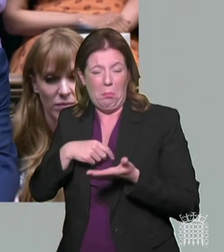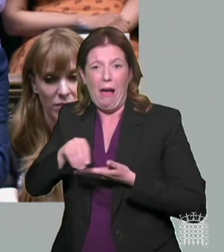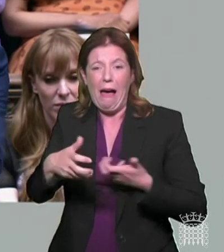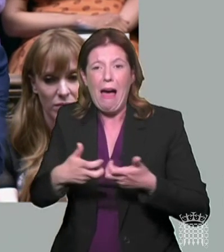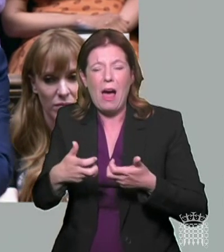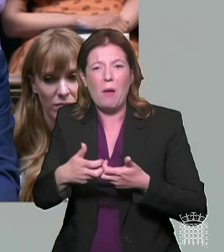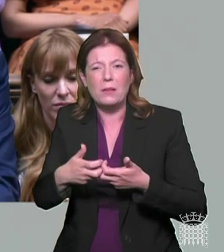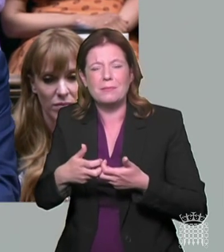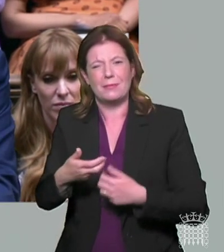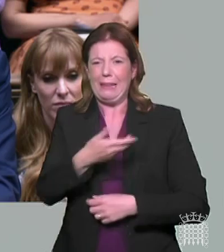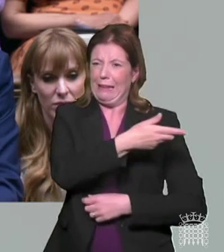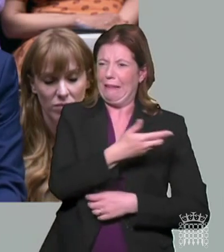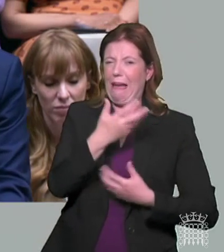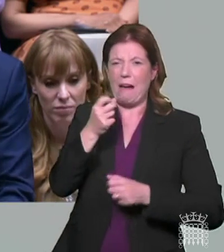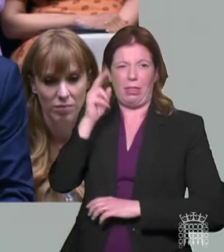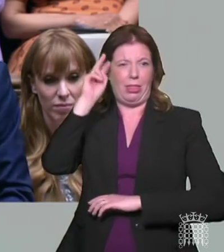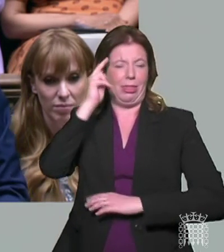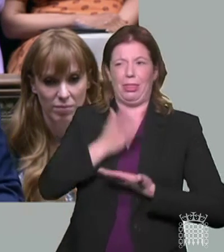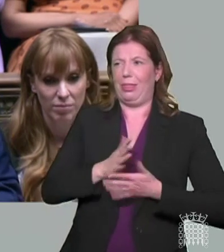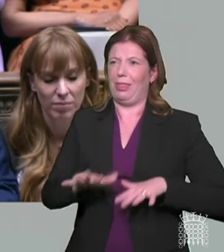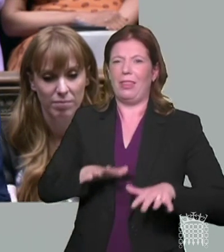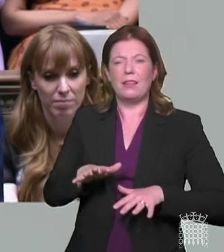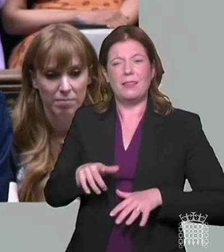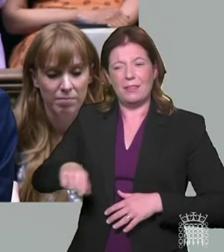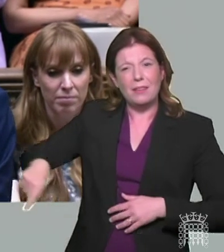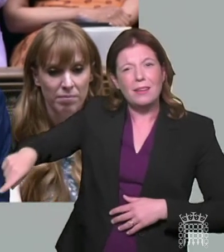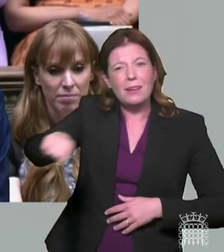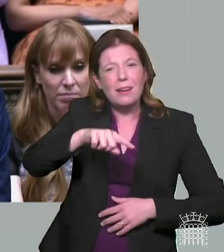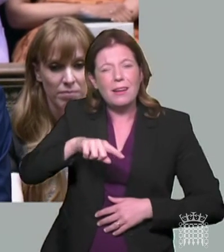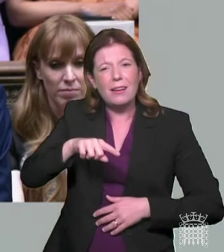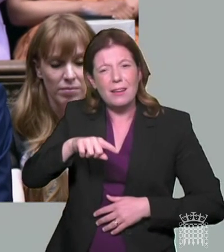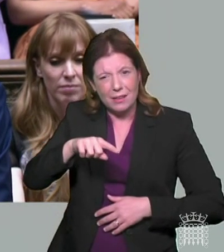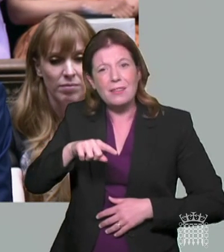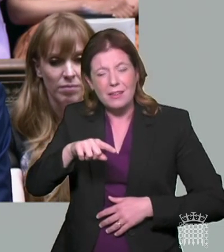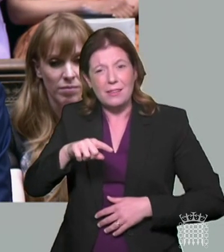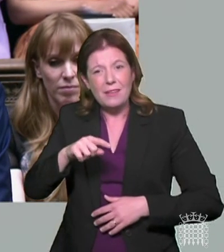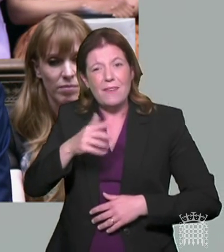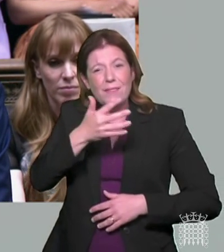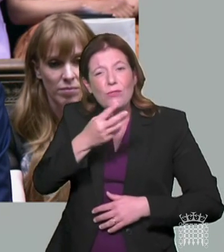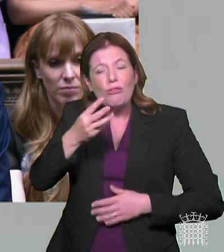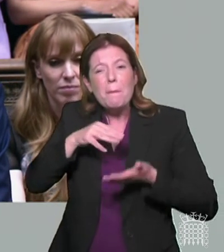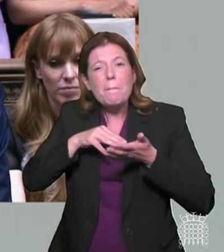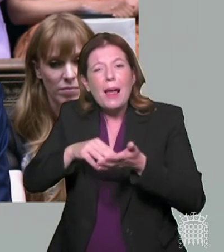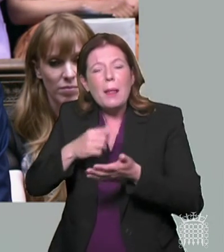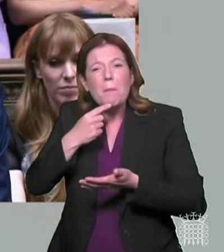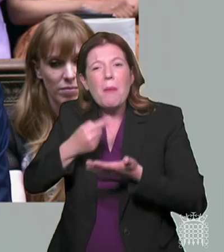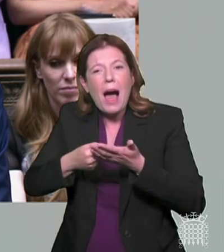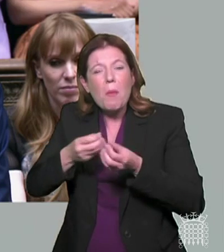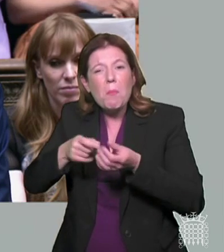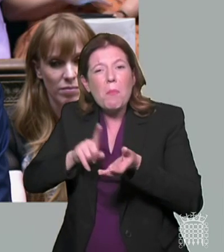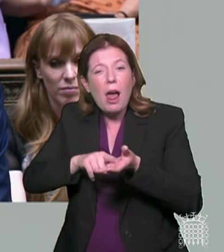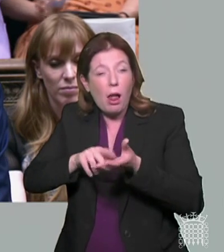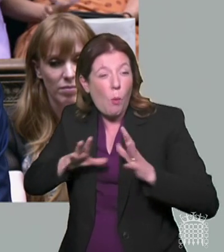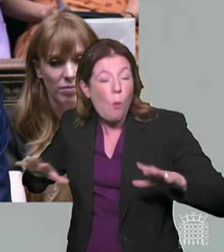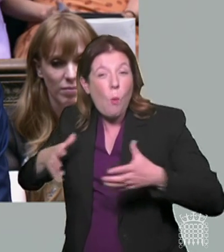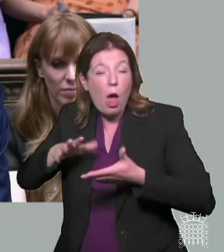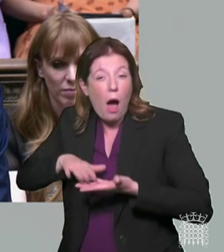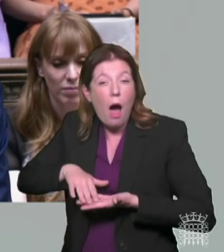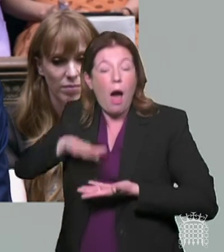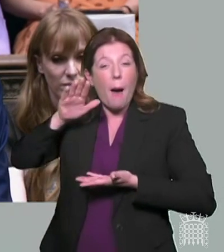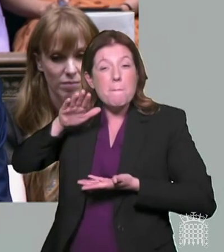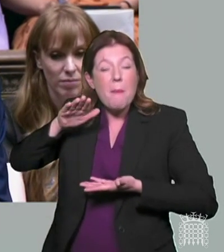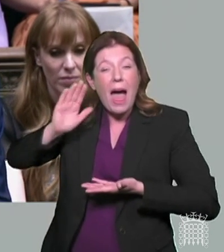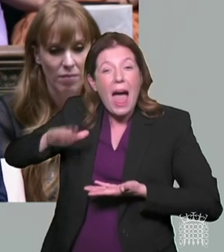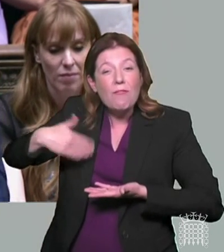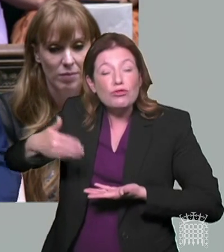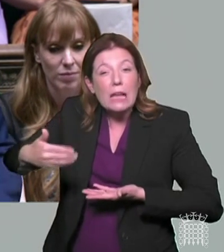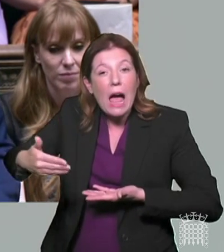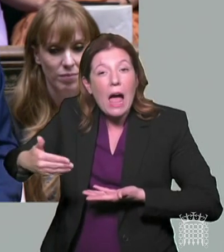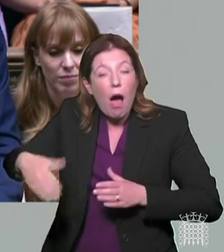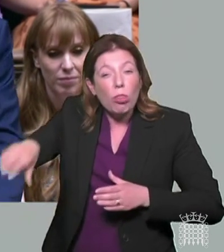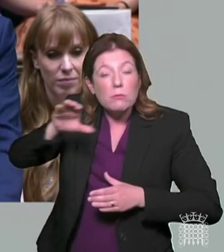While he dithers, British households are slapped with an extra £53 million on their energy bills every single day.